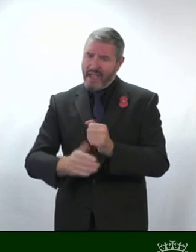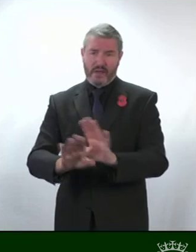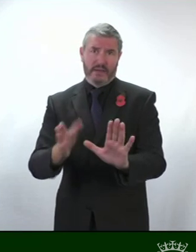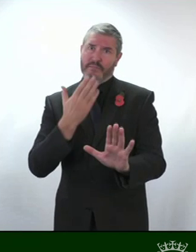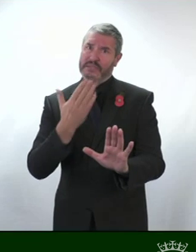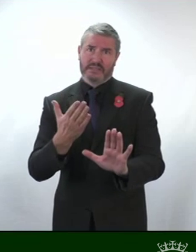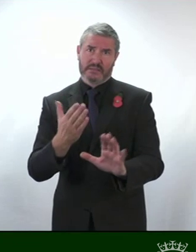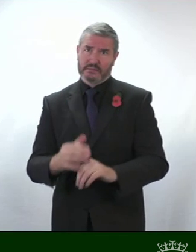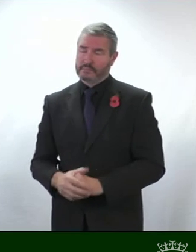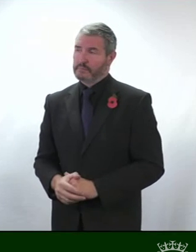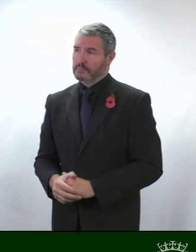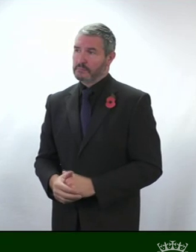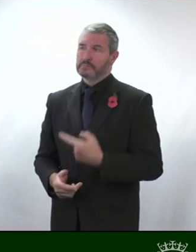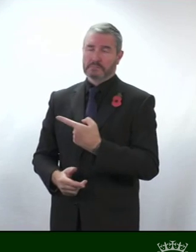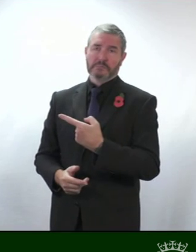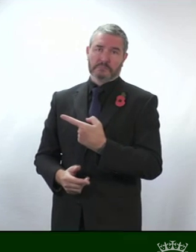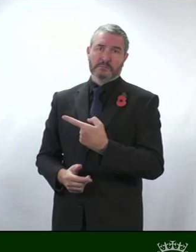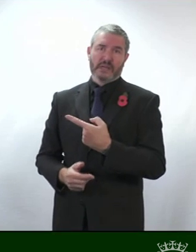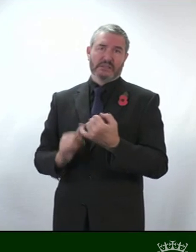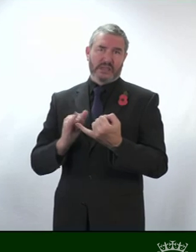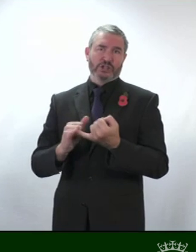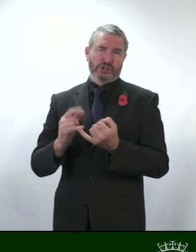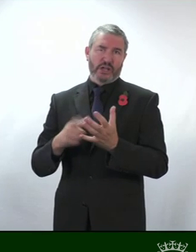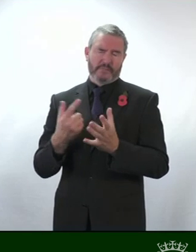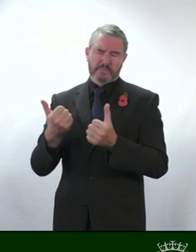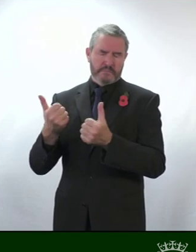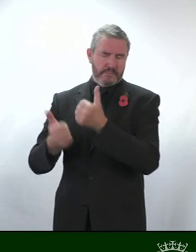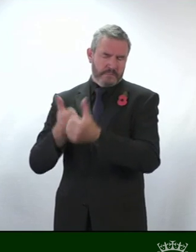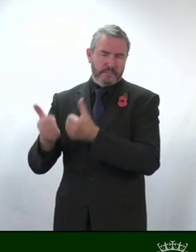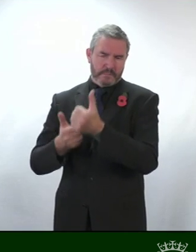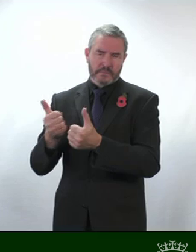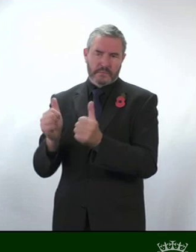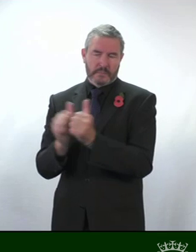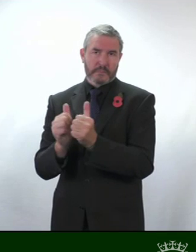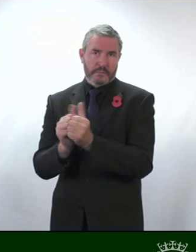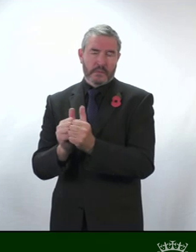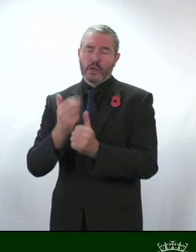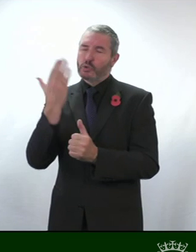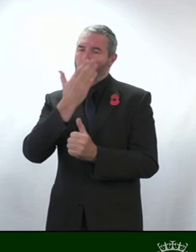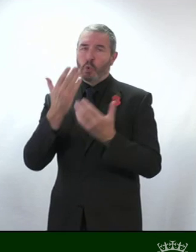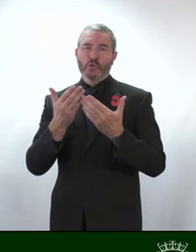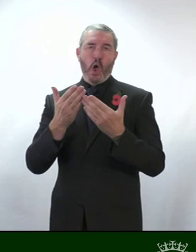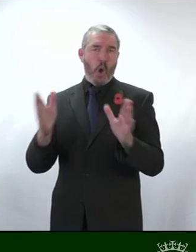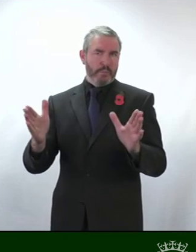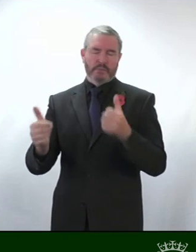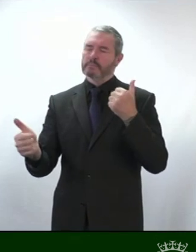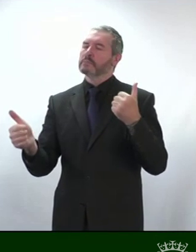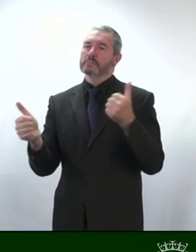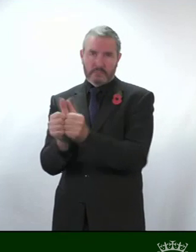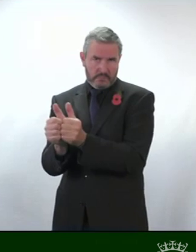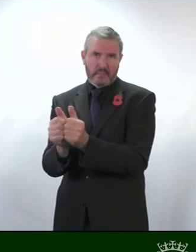I thank my right hon. Friend. He is completely right about the paramount importance of keeping our schools open.